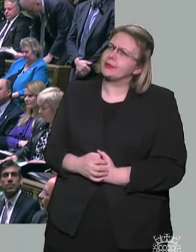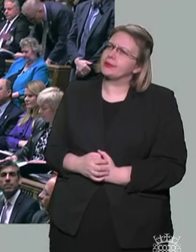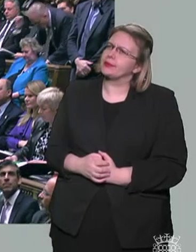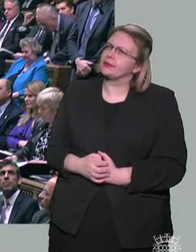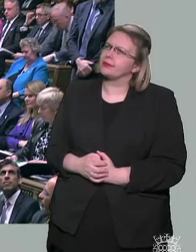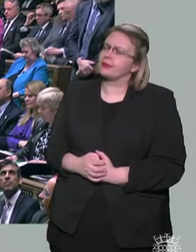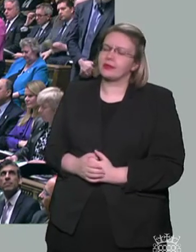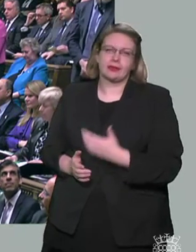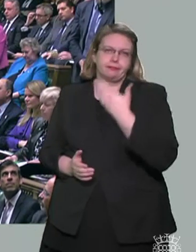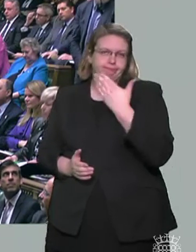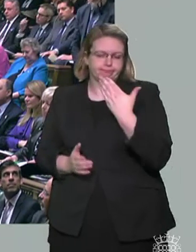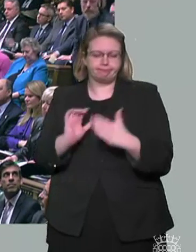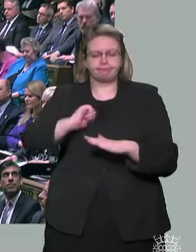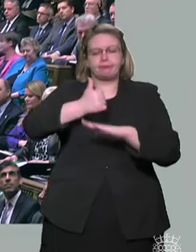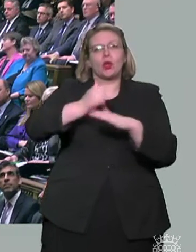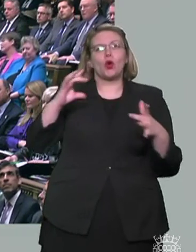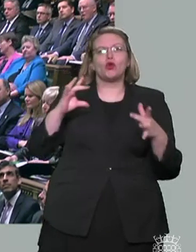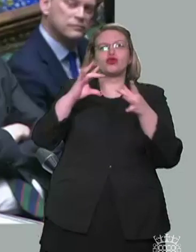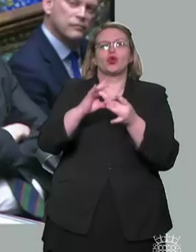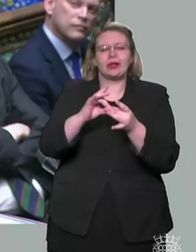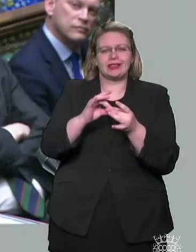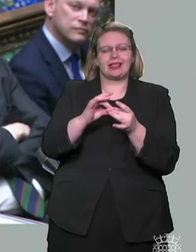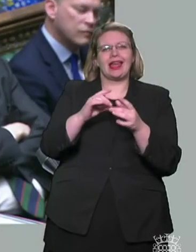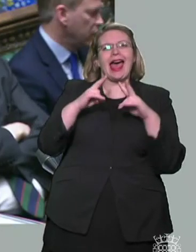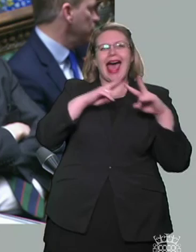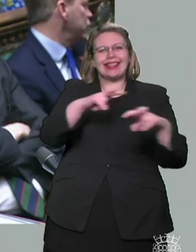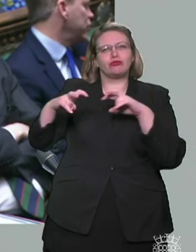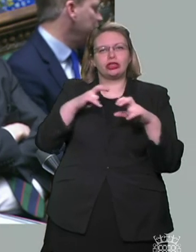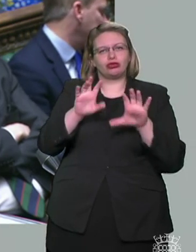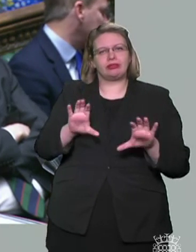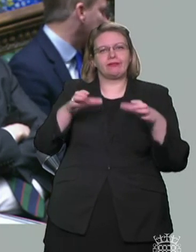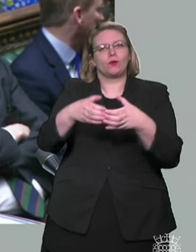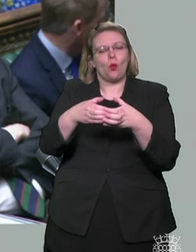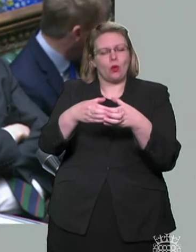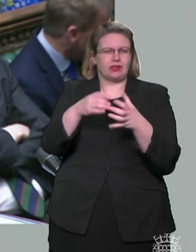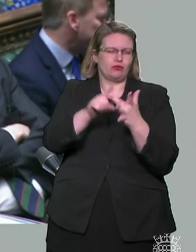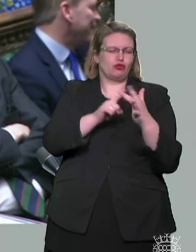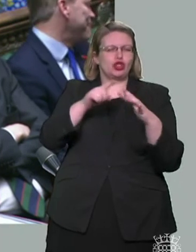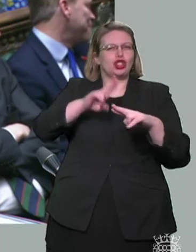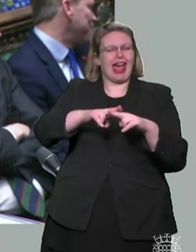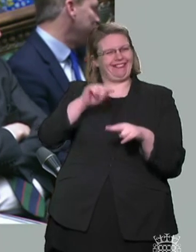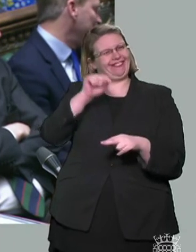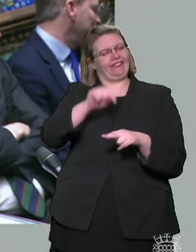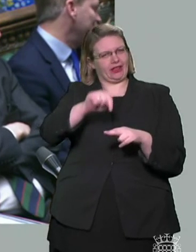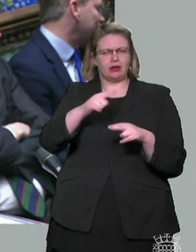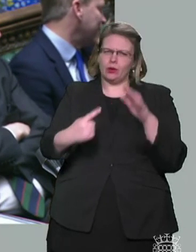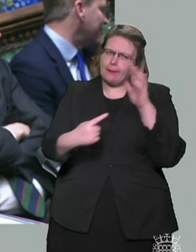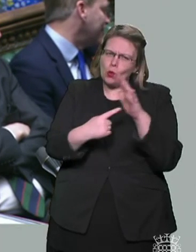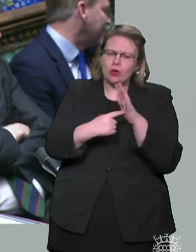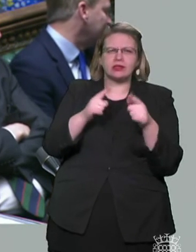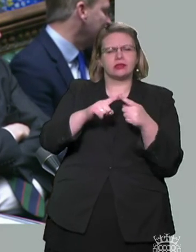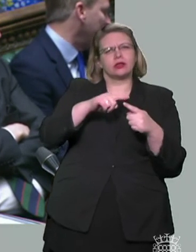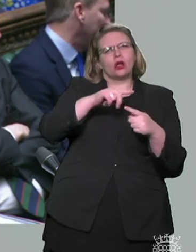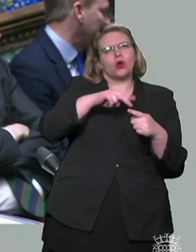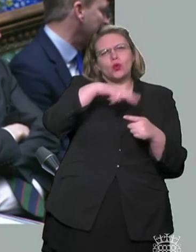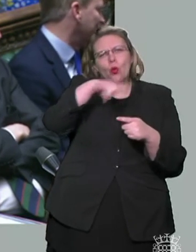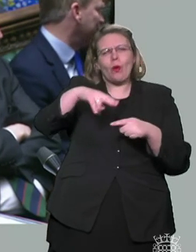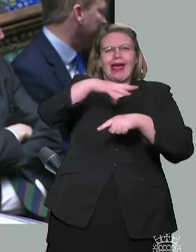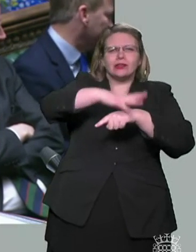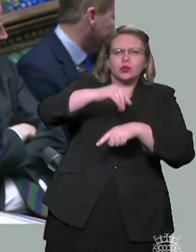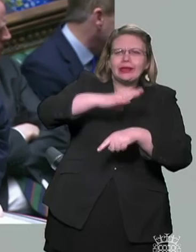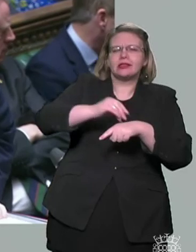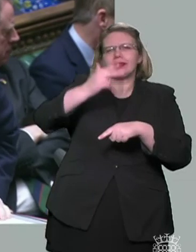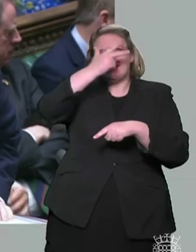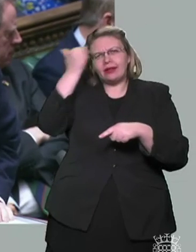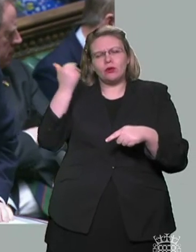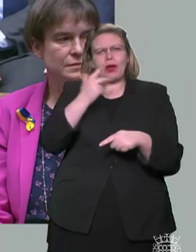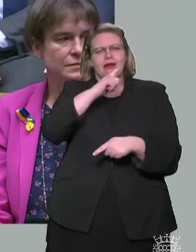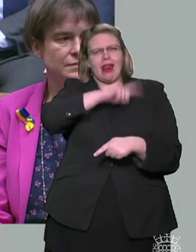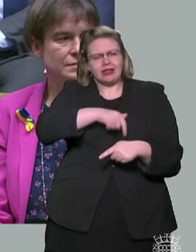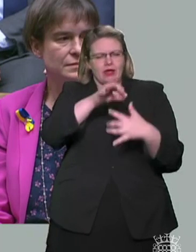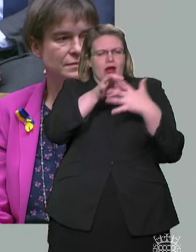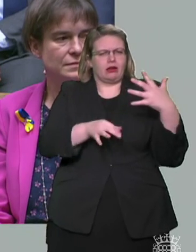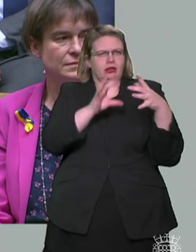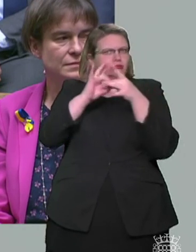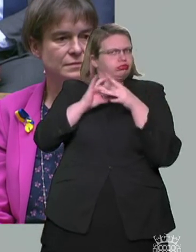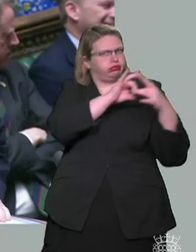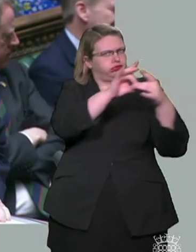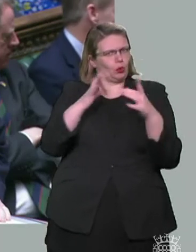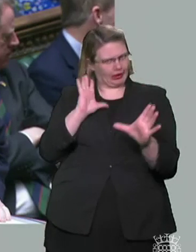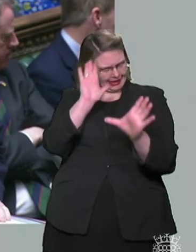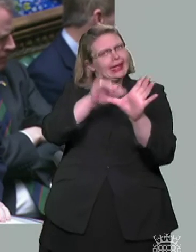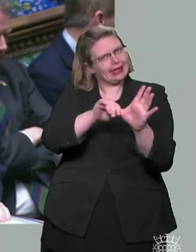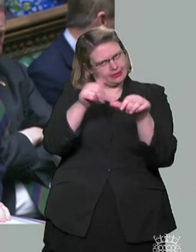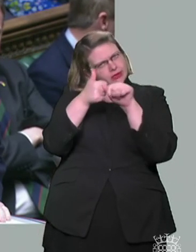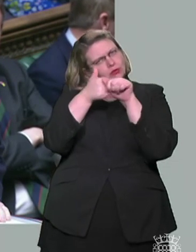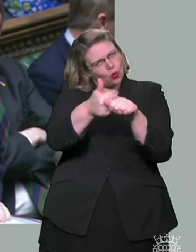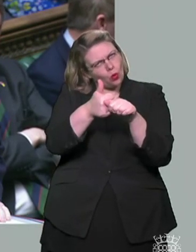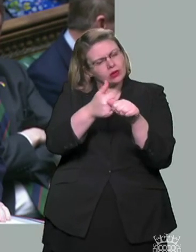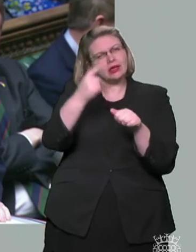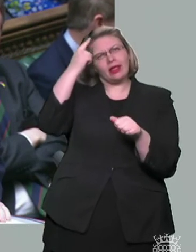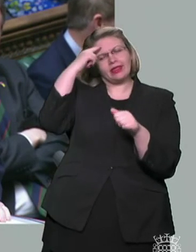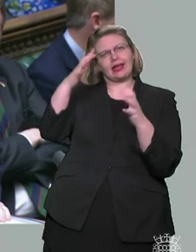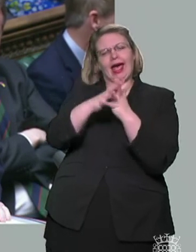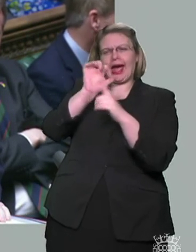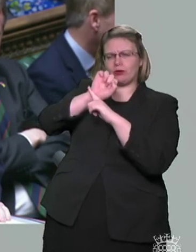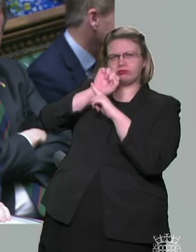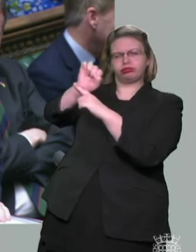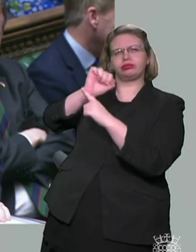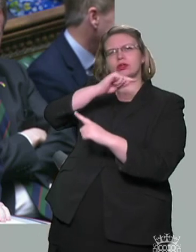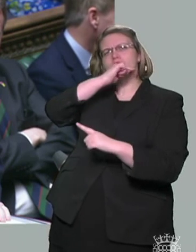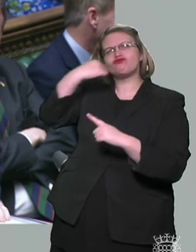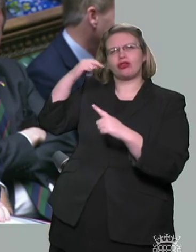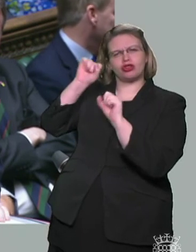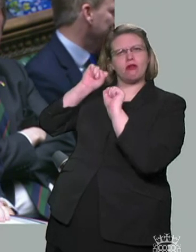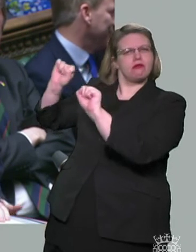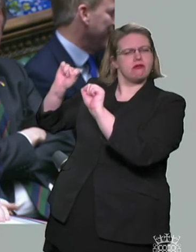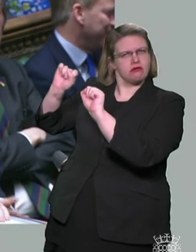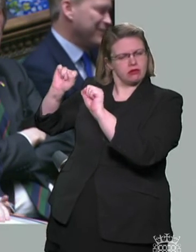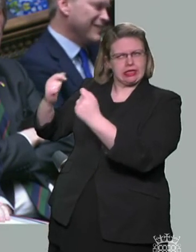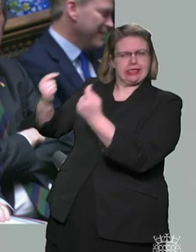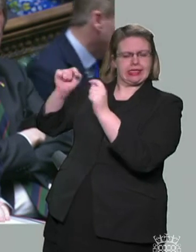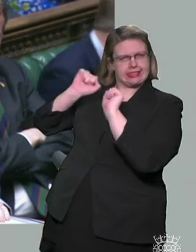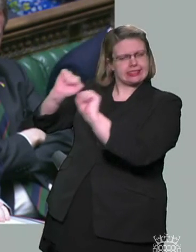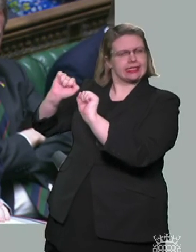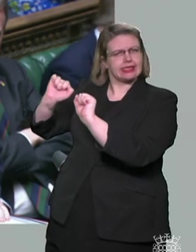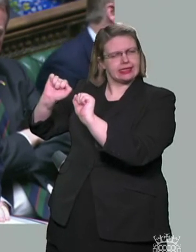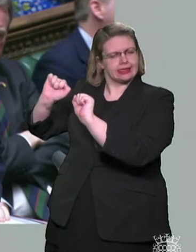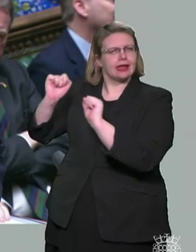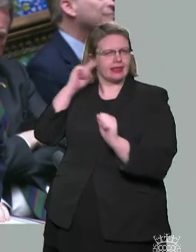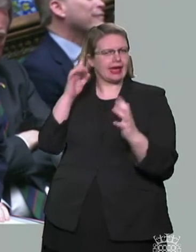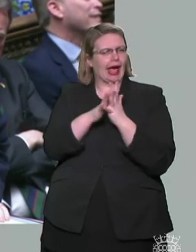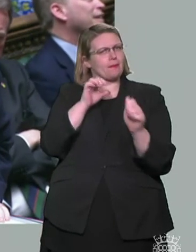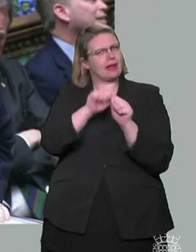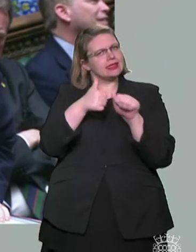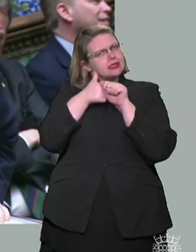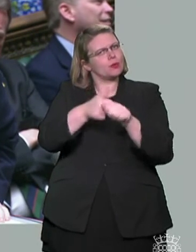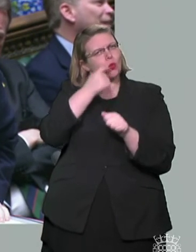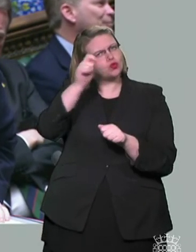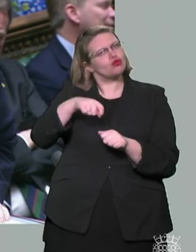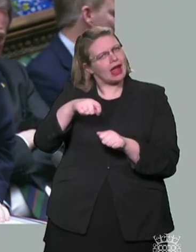The joint expeditionary force, or the JEF, is an increasingly important grouping of the Nordic countries, the Baltic countries, the Dutch and ourselves, and we are committed to working together in an active way to counter Russian aggression and support our Ukrainian friends.